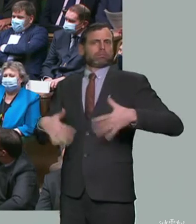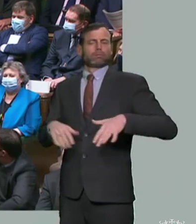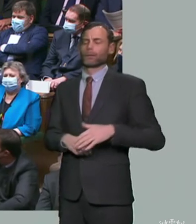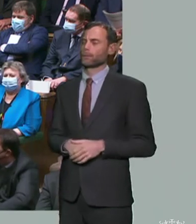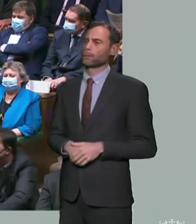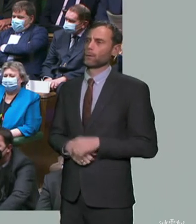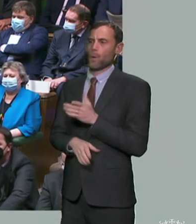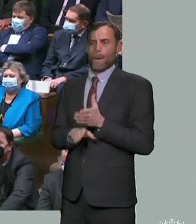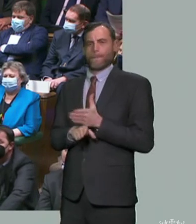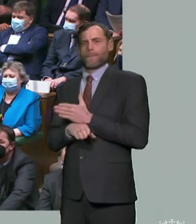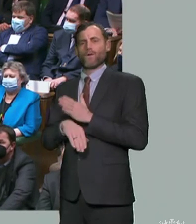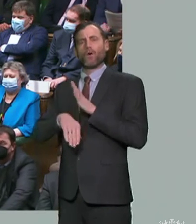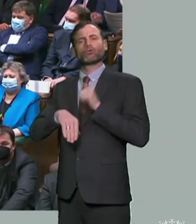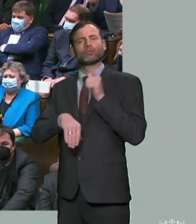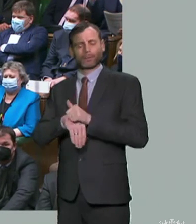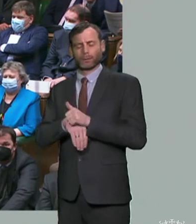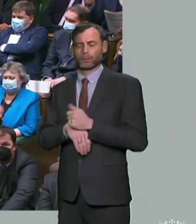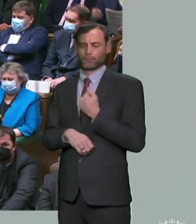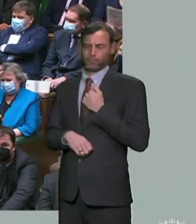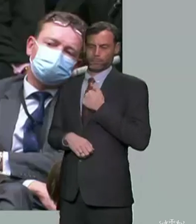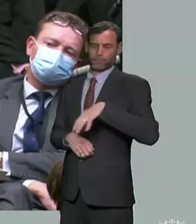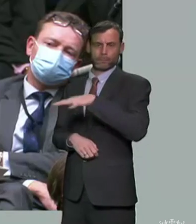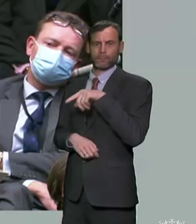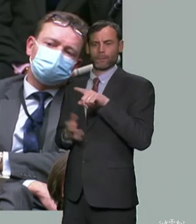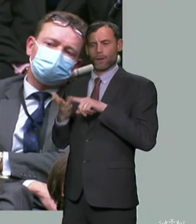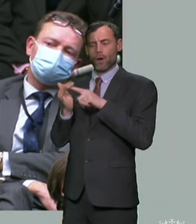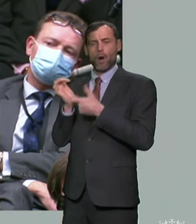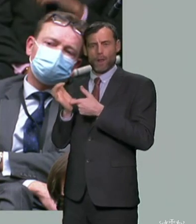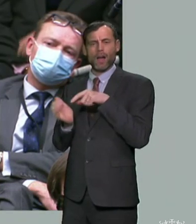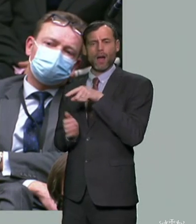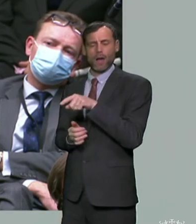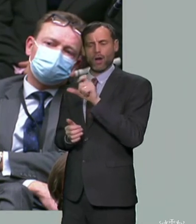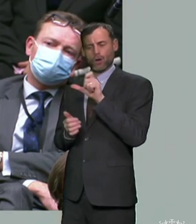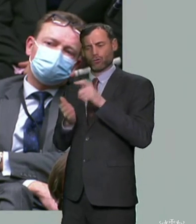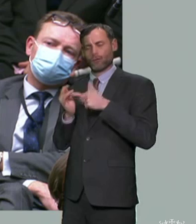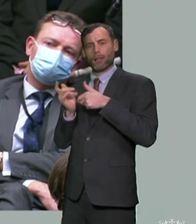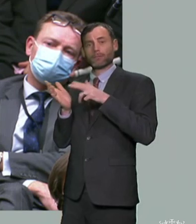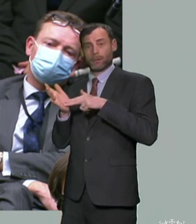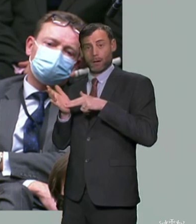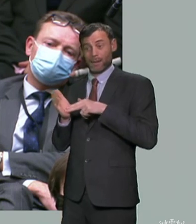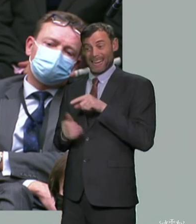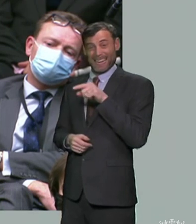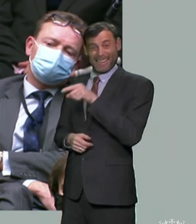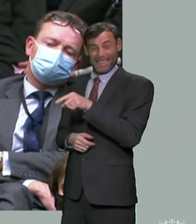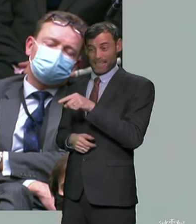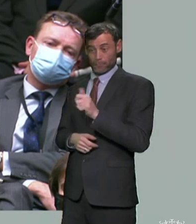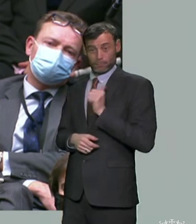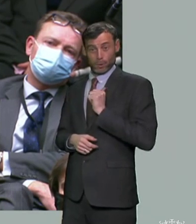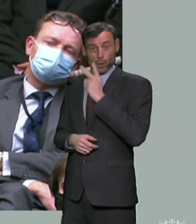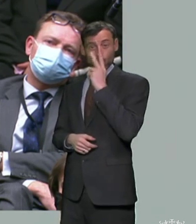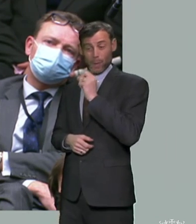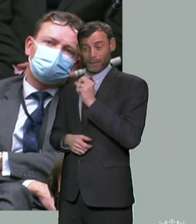Shortly before Christmas, my constituent Oliver Freckleton was found at home having been stabbed to death on the eve of his 20th birthday.